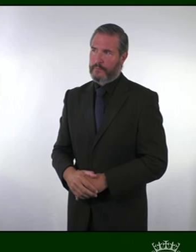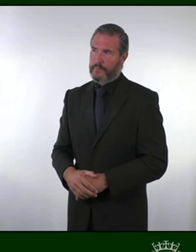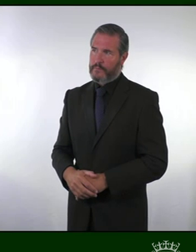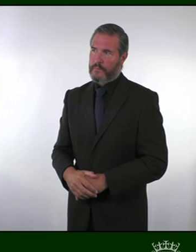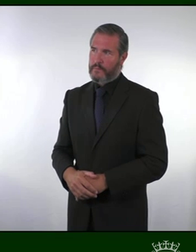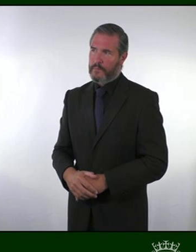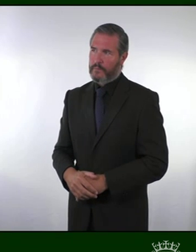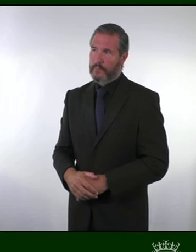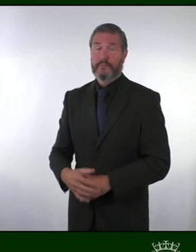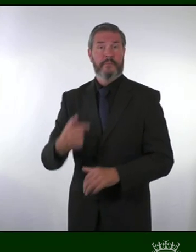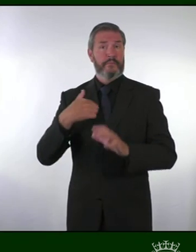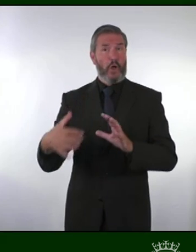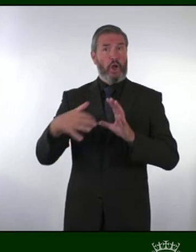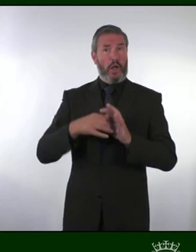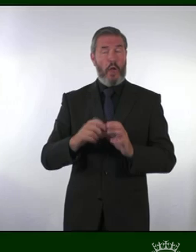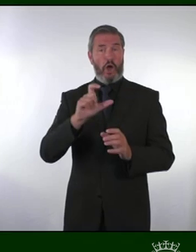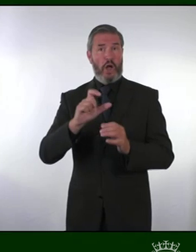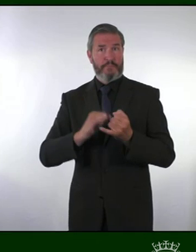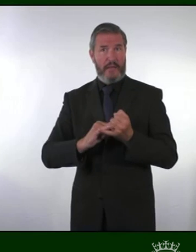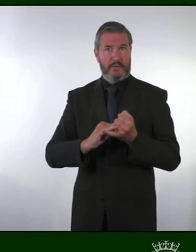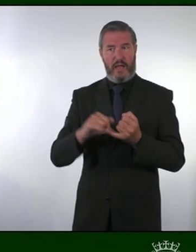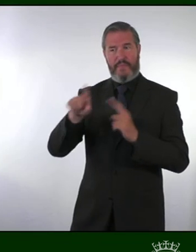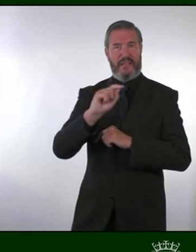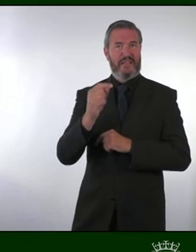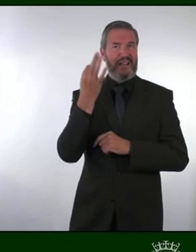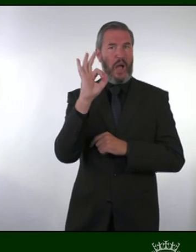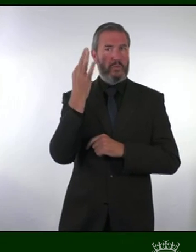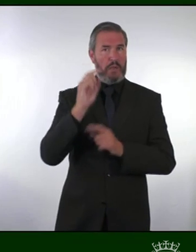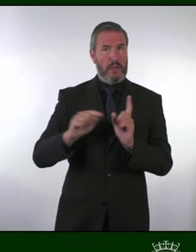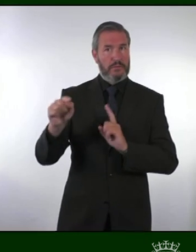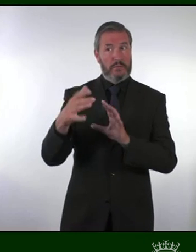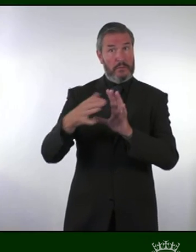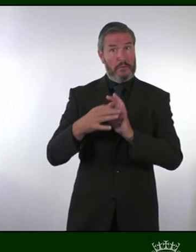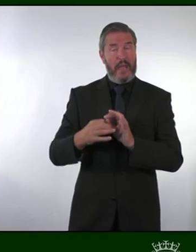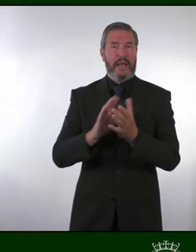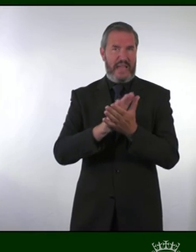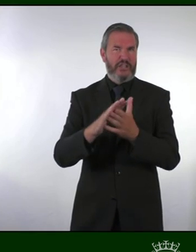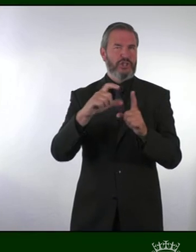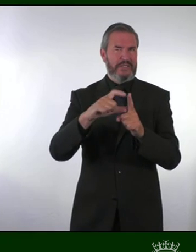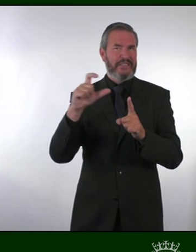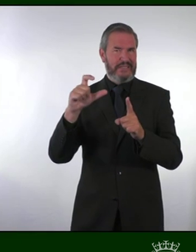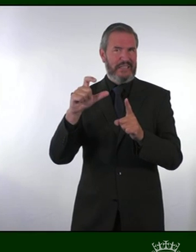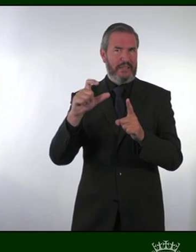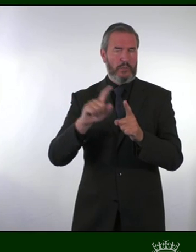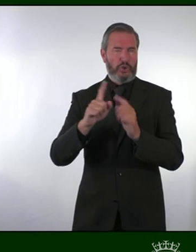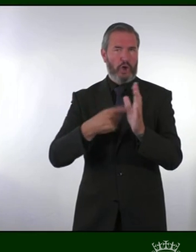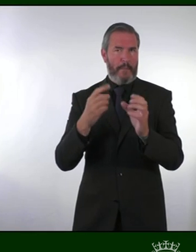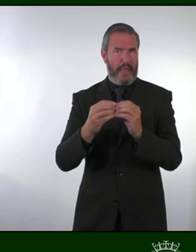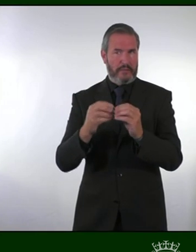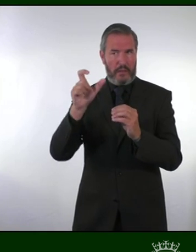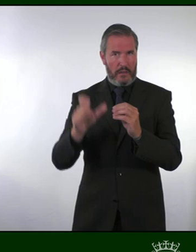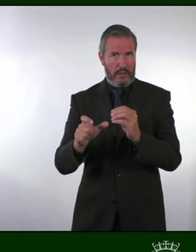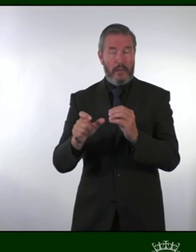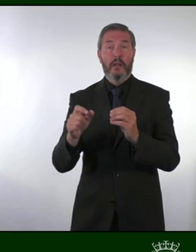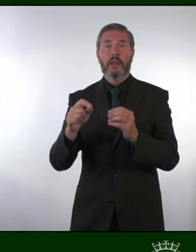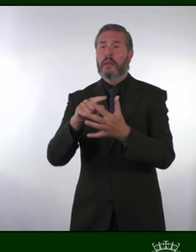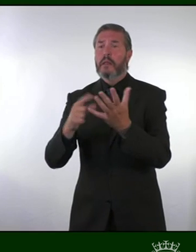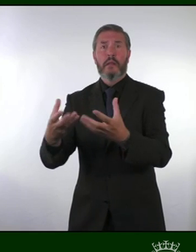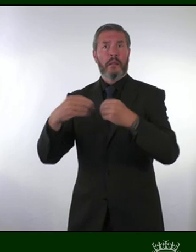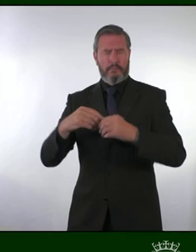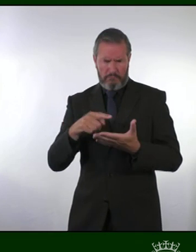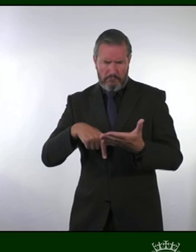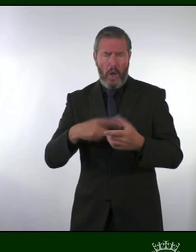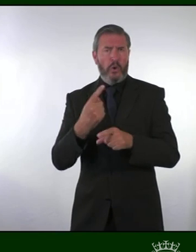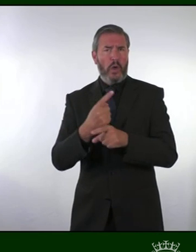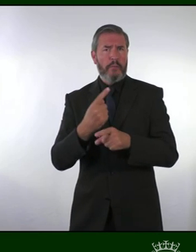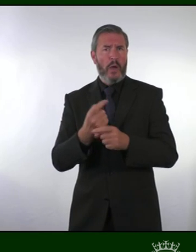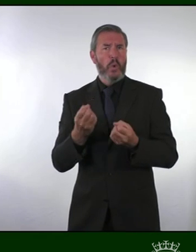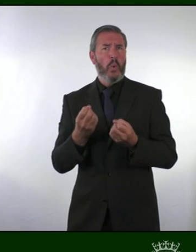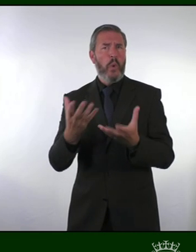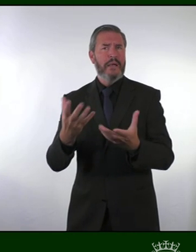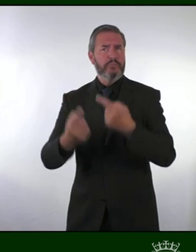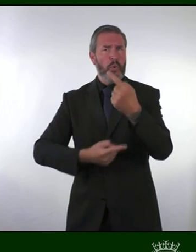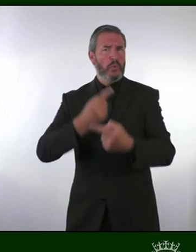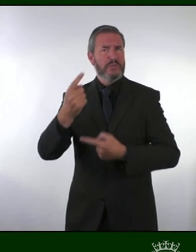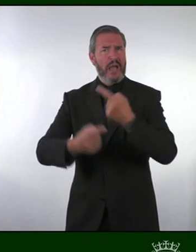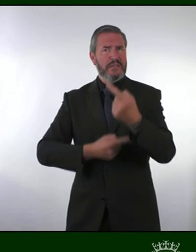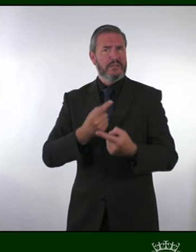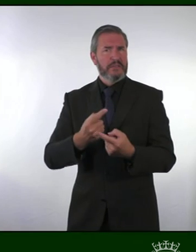I have been contacted by Cotesbach and Shawell parish councils, along with the excellent Harborough District councillor Jonathan Bateman, about a proposed new waste processing facility in my patch.